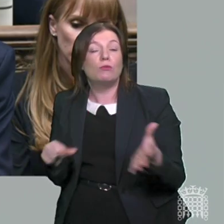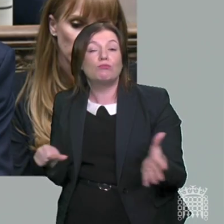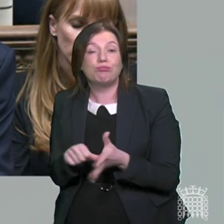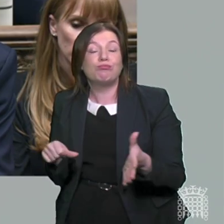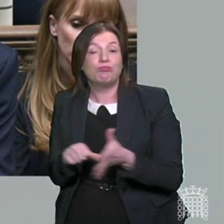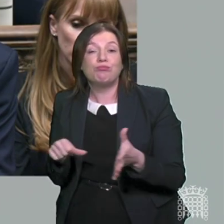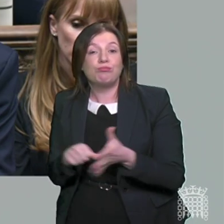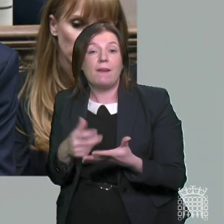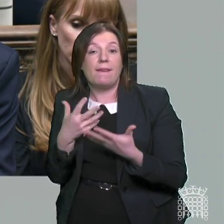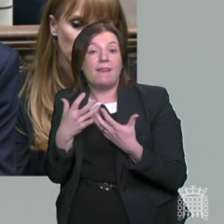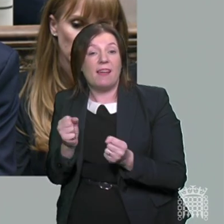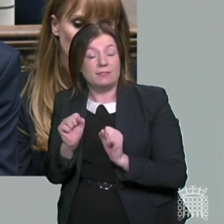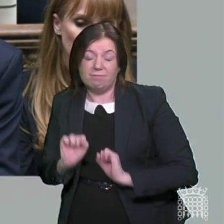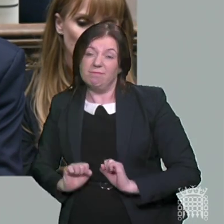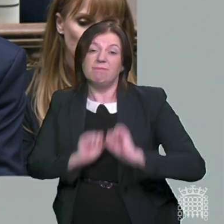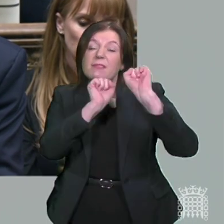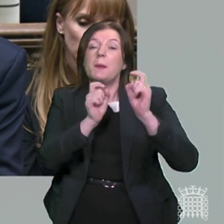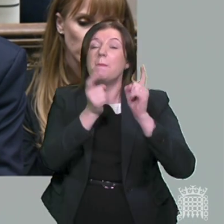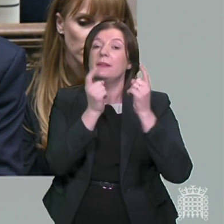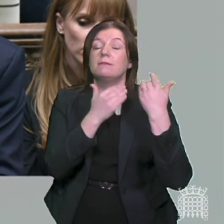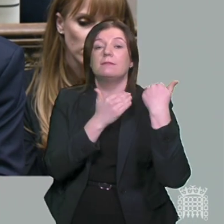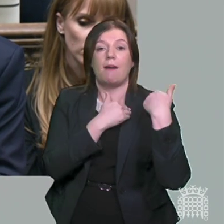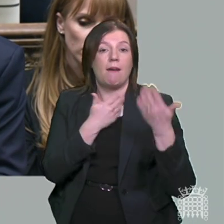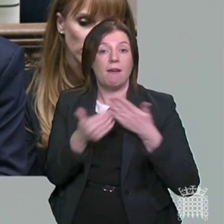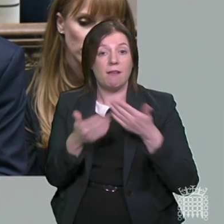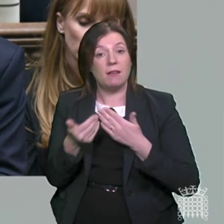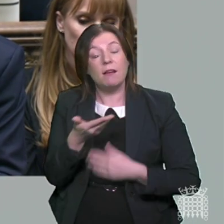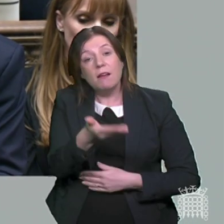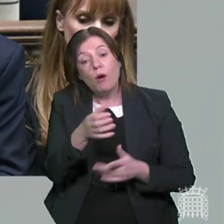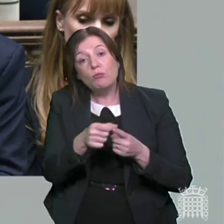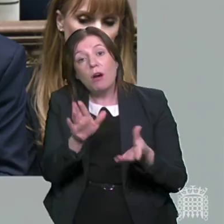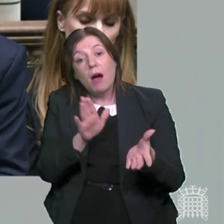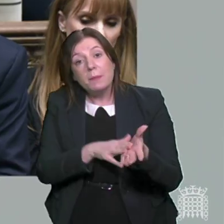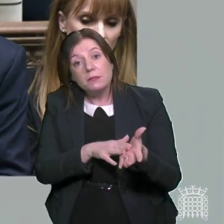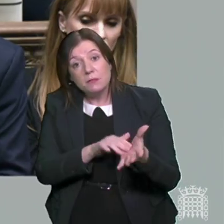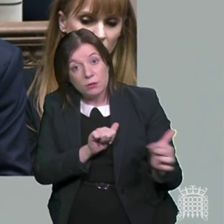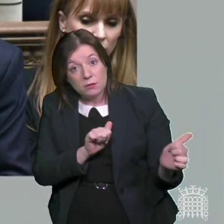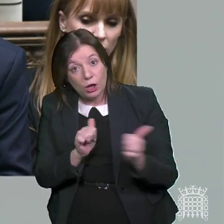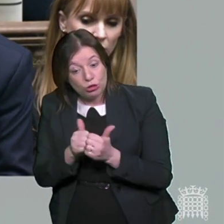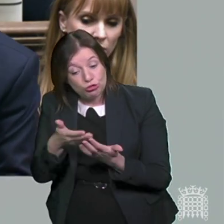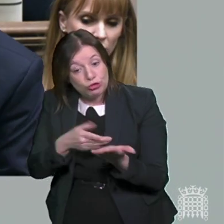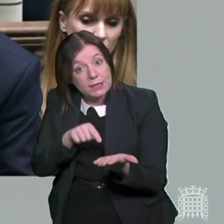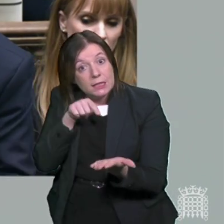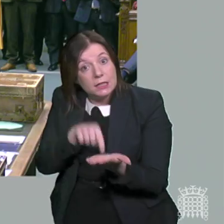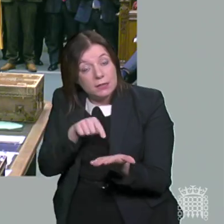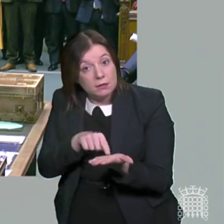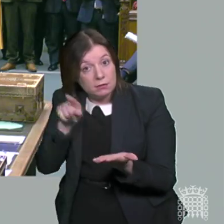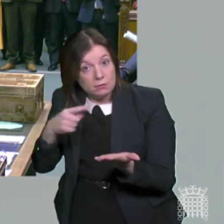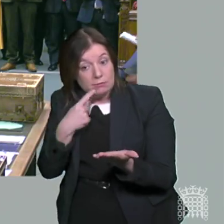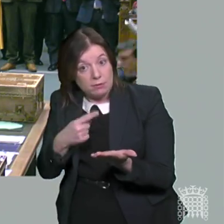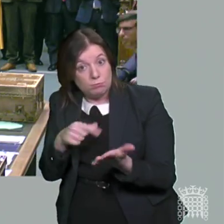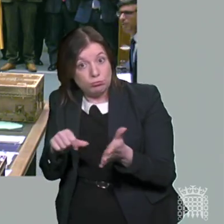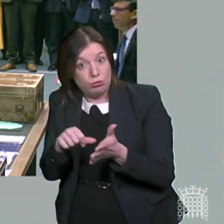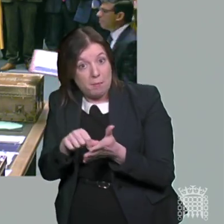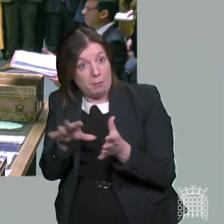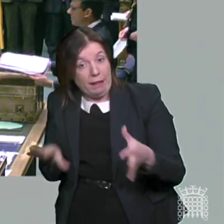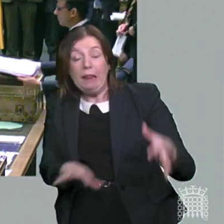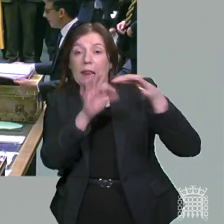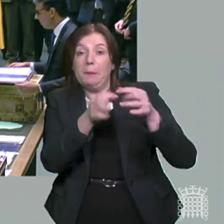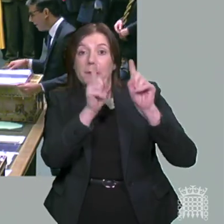They are clearly ministerial responsibilities. Does the Prime Minister accept those findings as well?